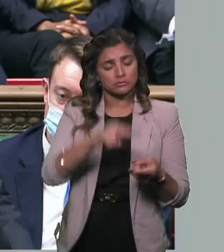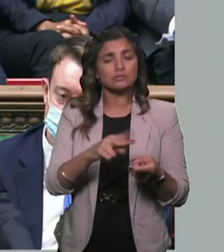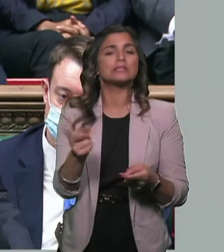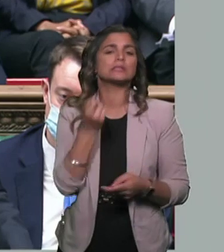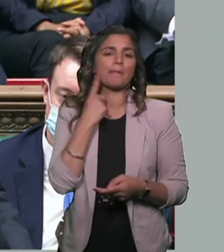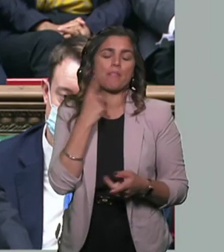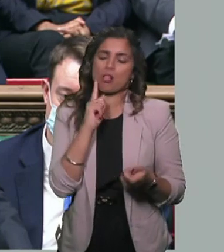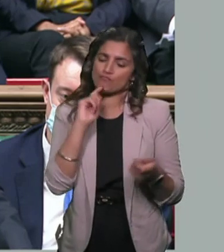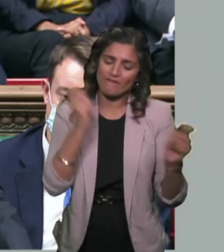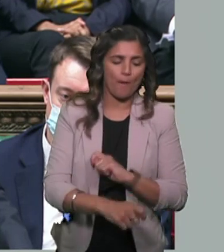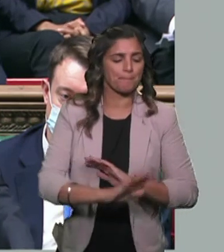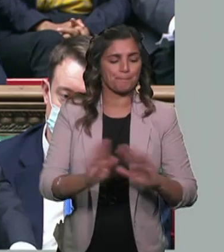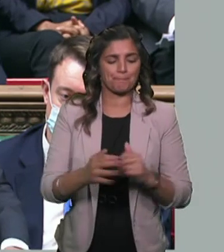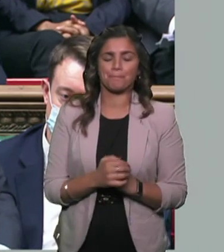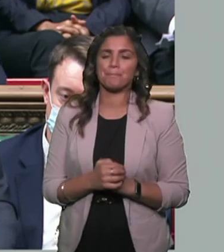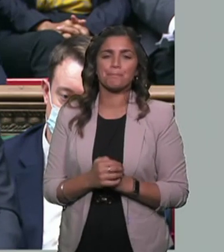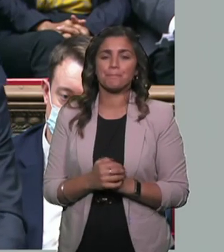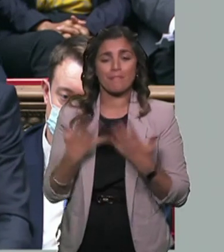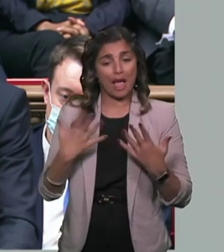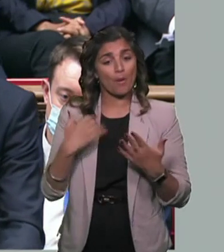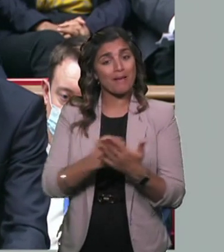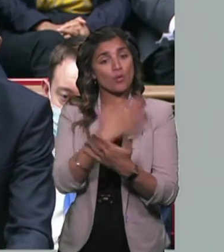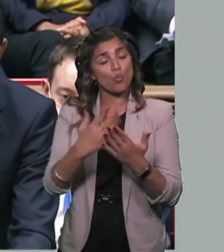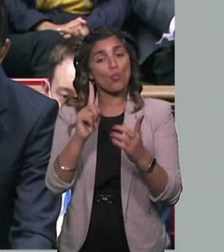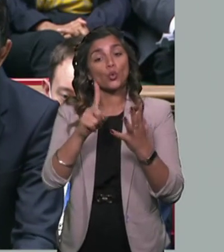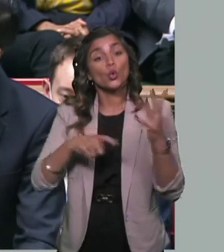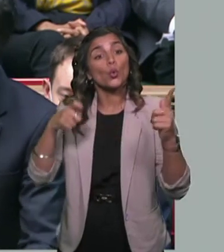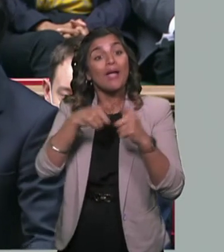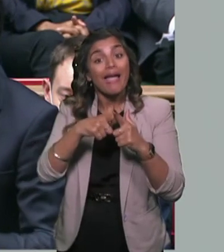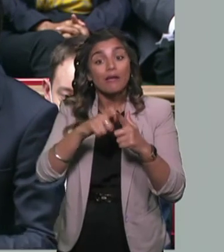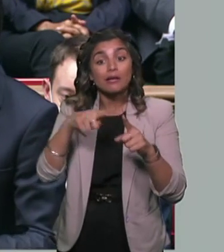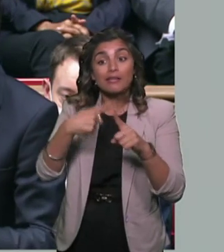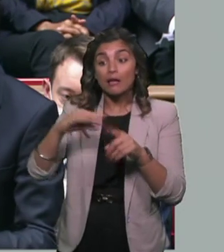And we are also making it fairer for UK taxpayers.